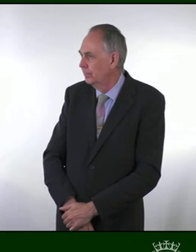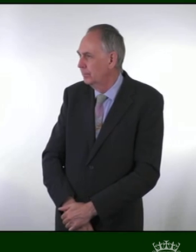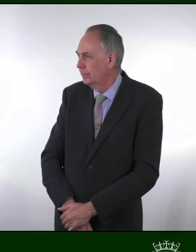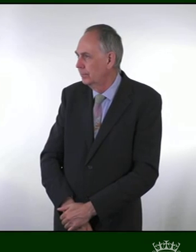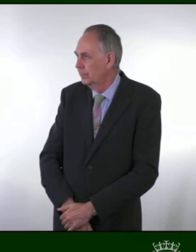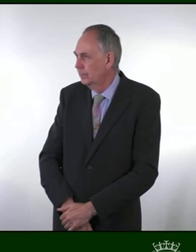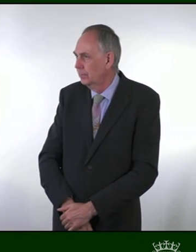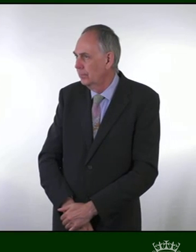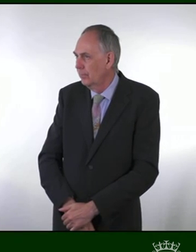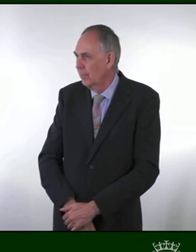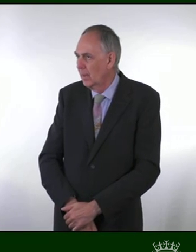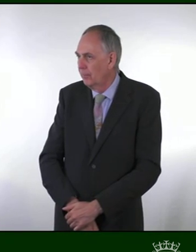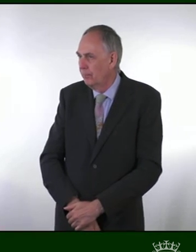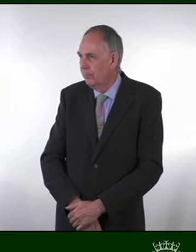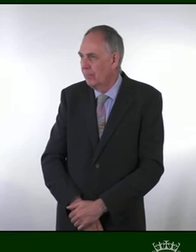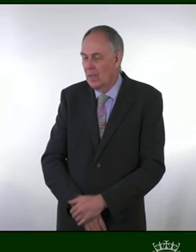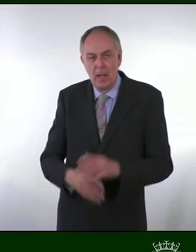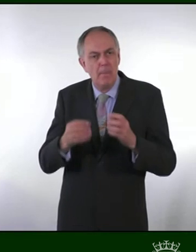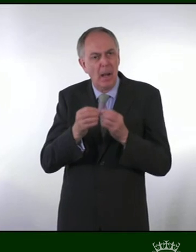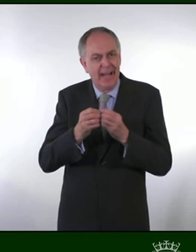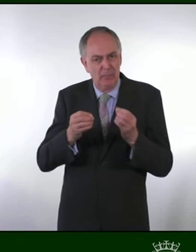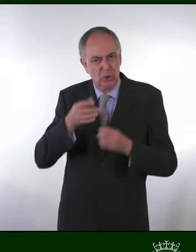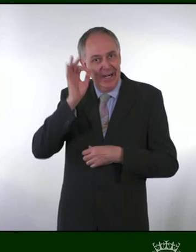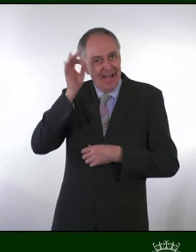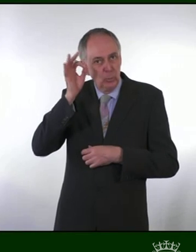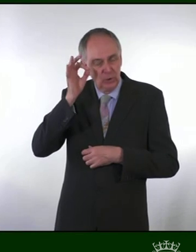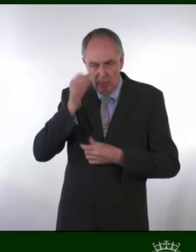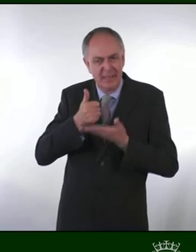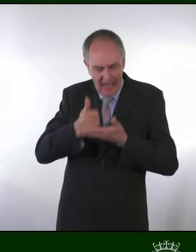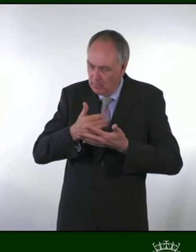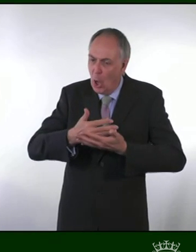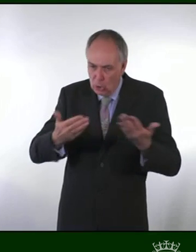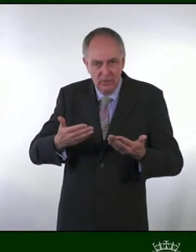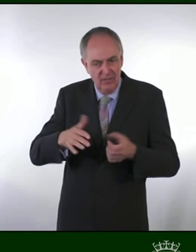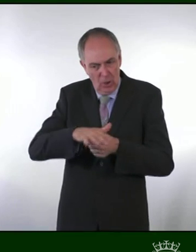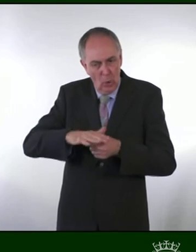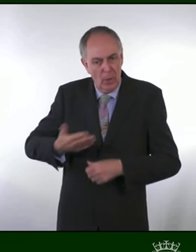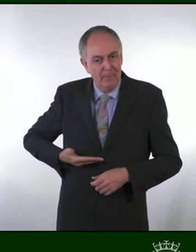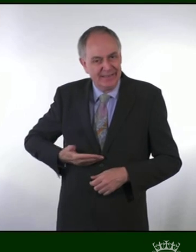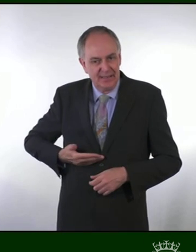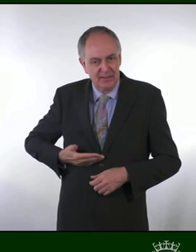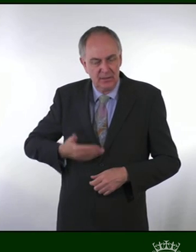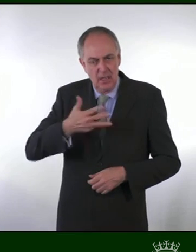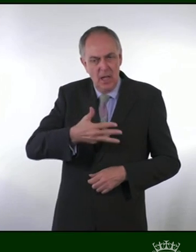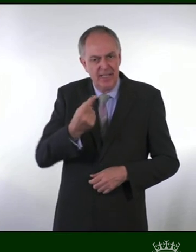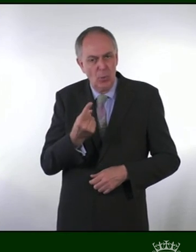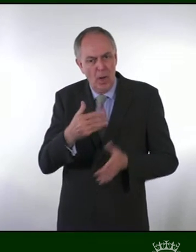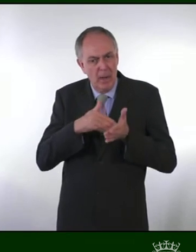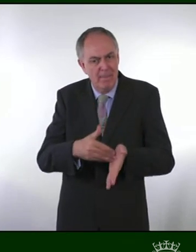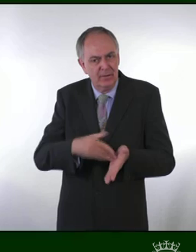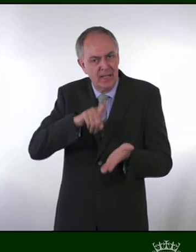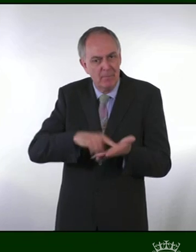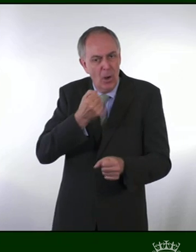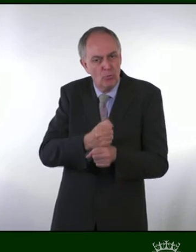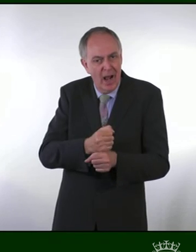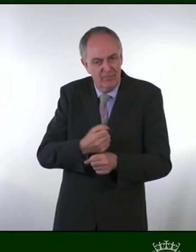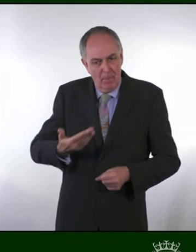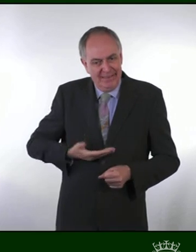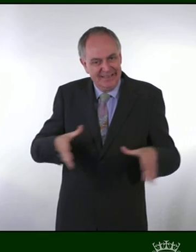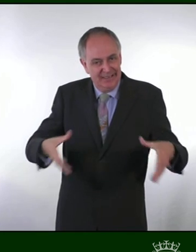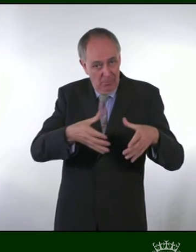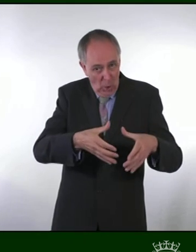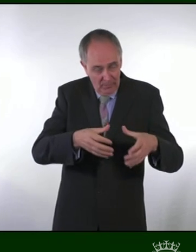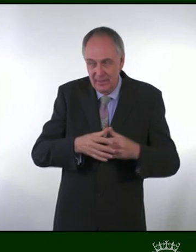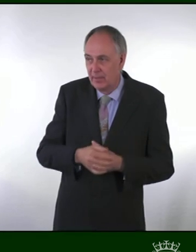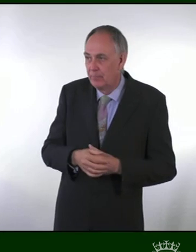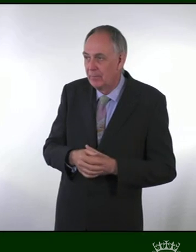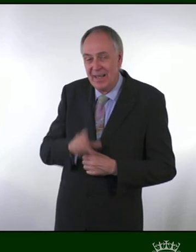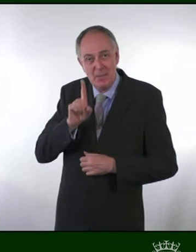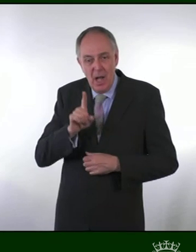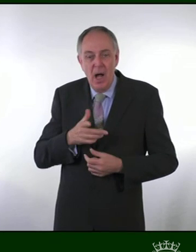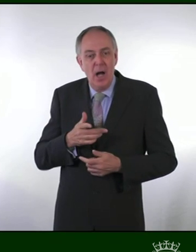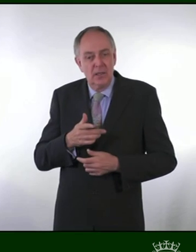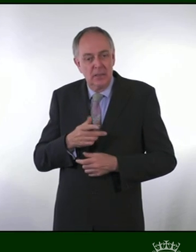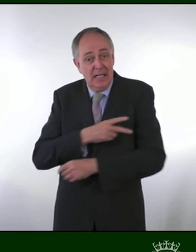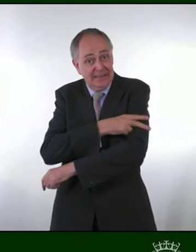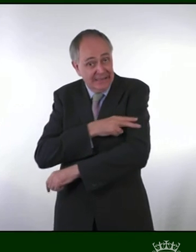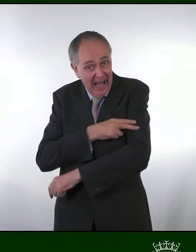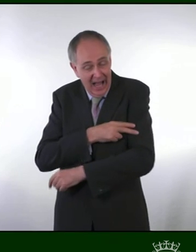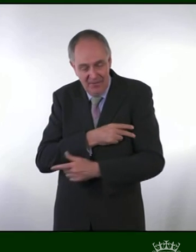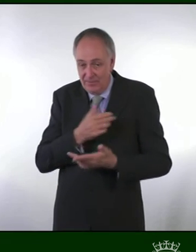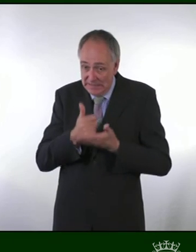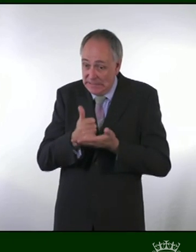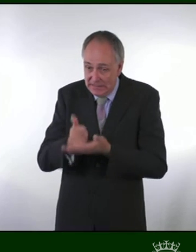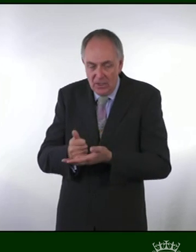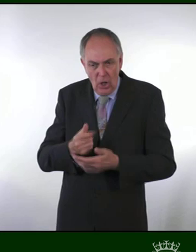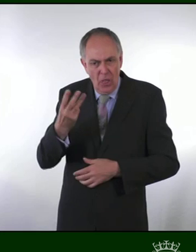Buckinghamshire Council has been able to help thousands of local businesses thanks to the £91 million grant from the Business Department, but despite the very best efforts of its staff, £13 million remains unclaimed.